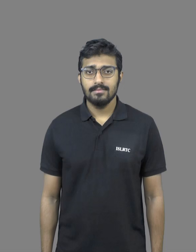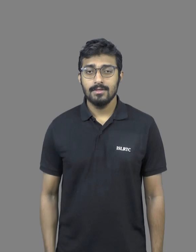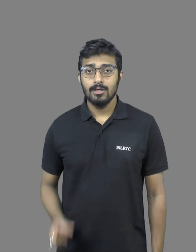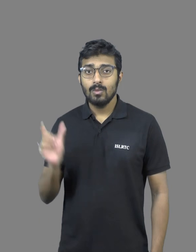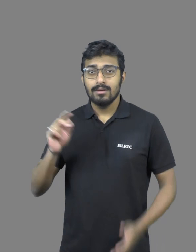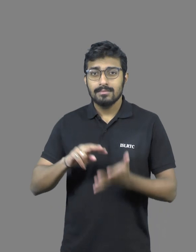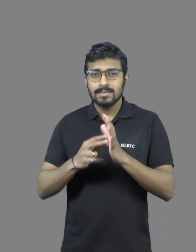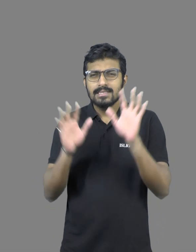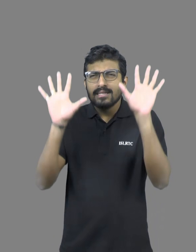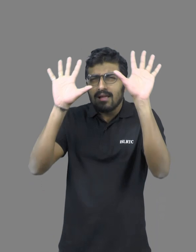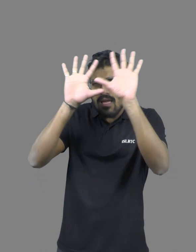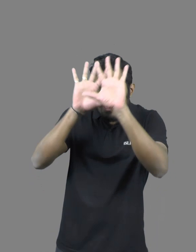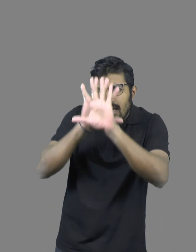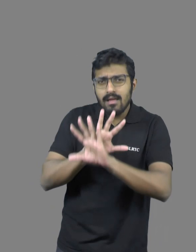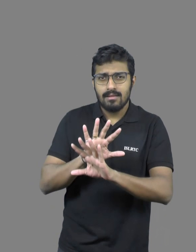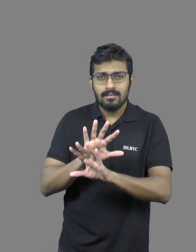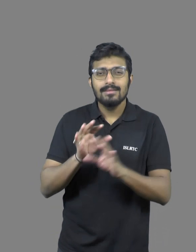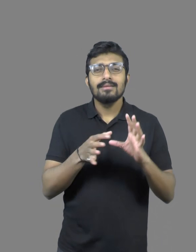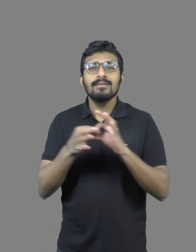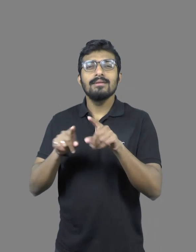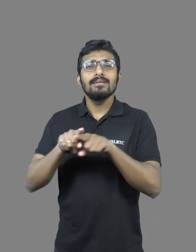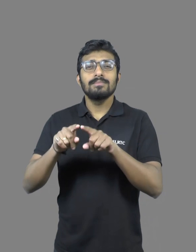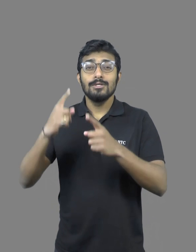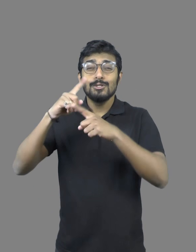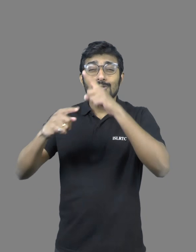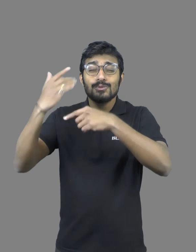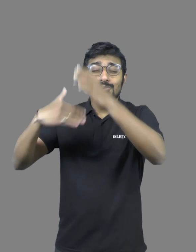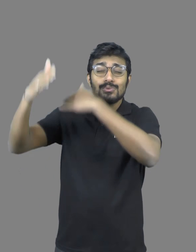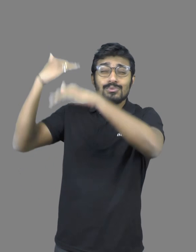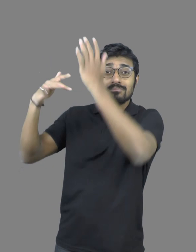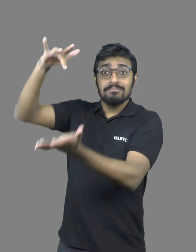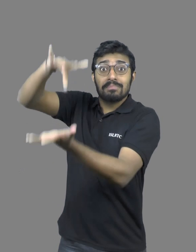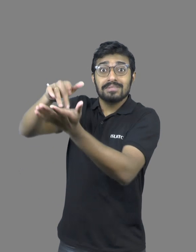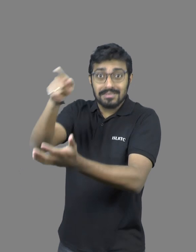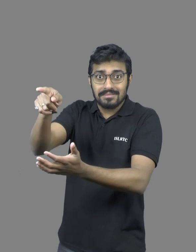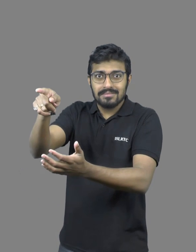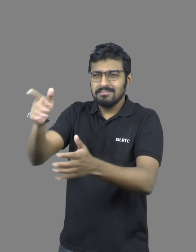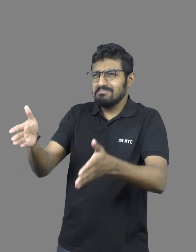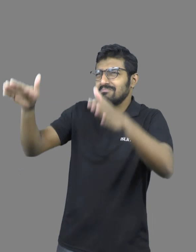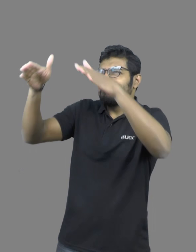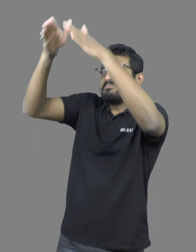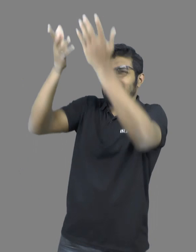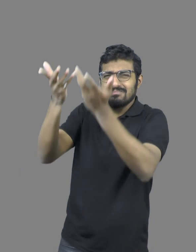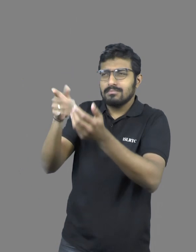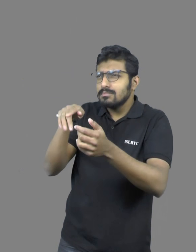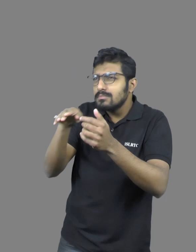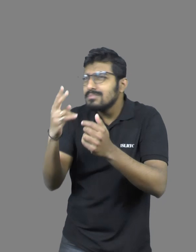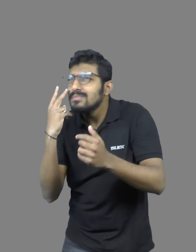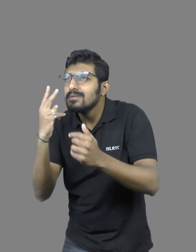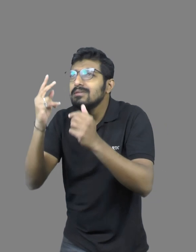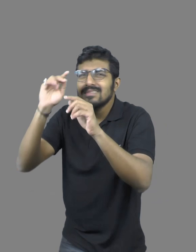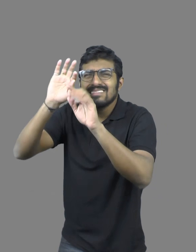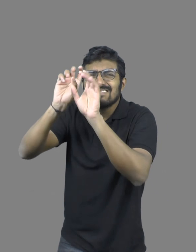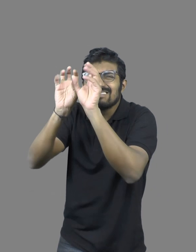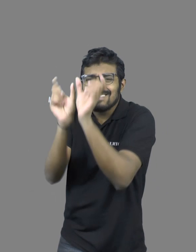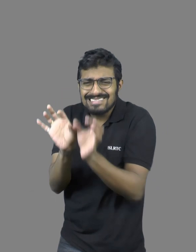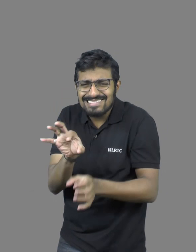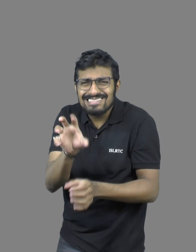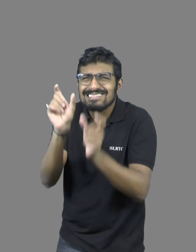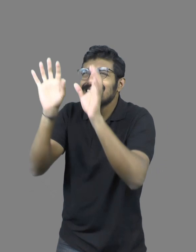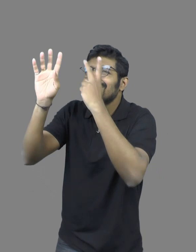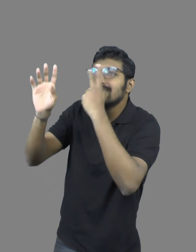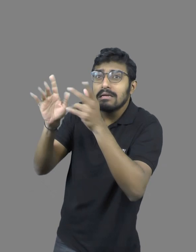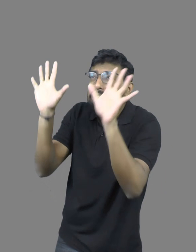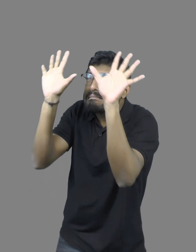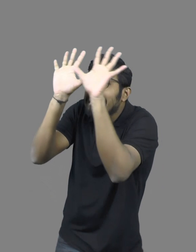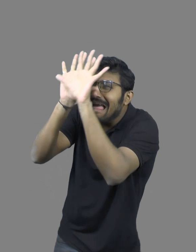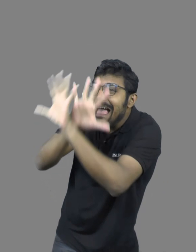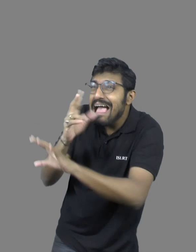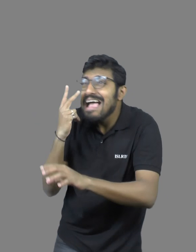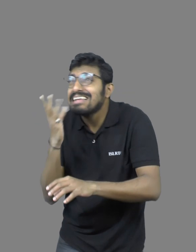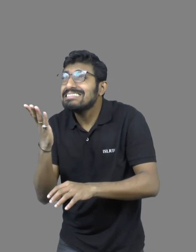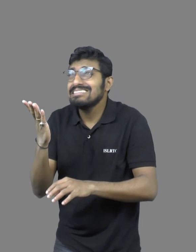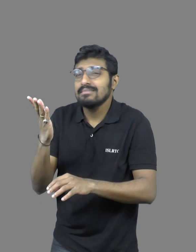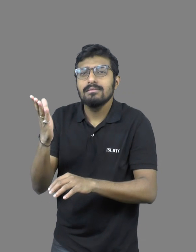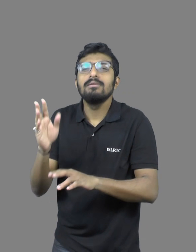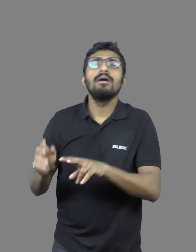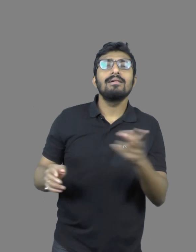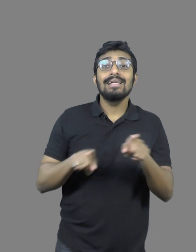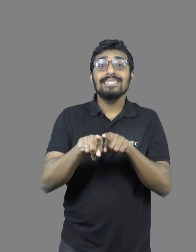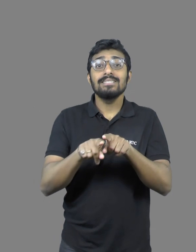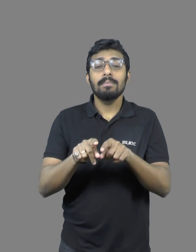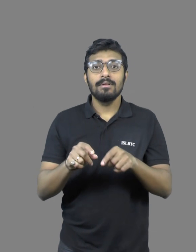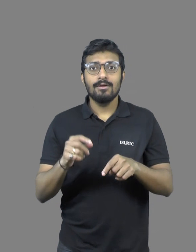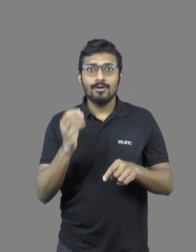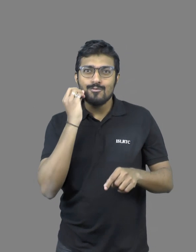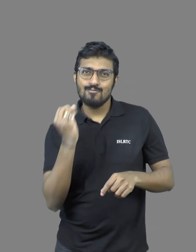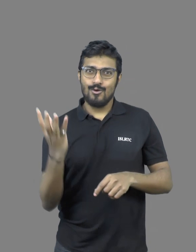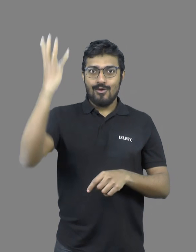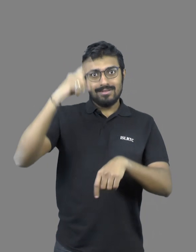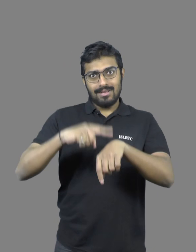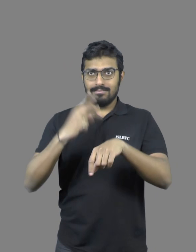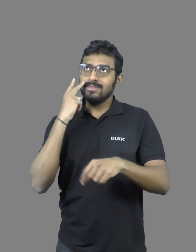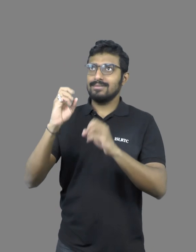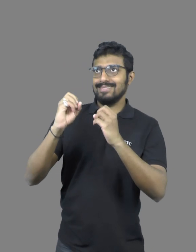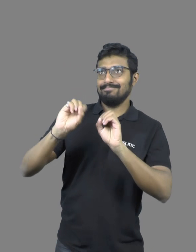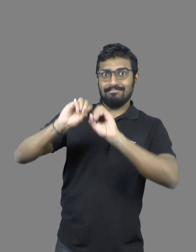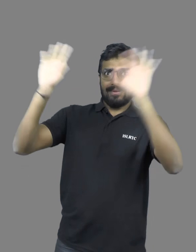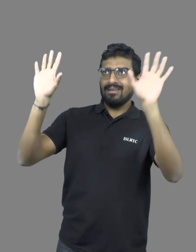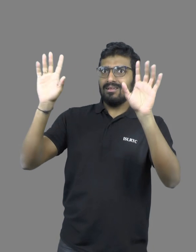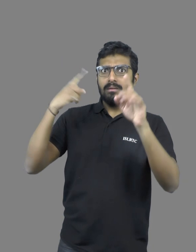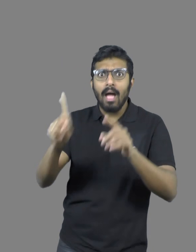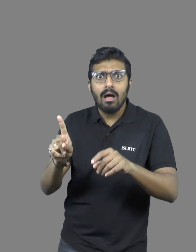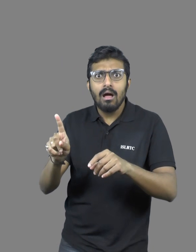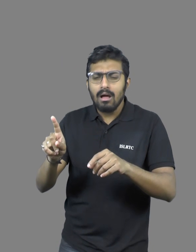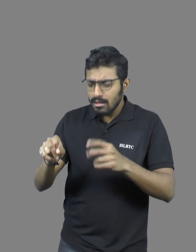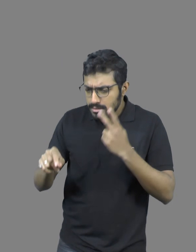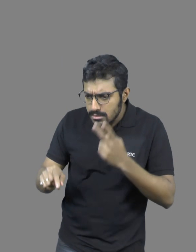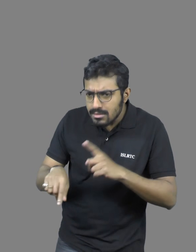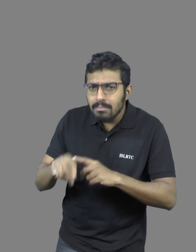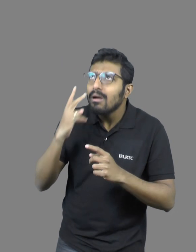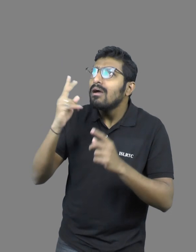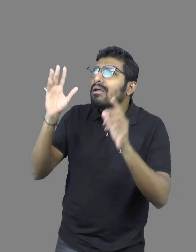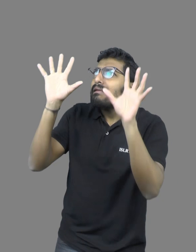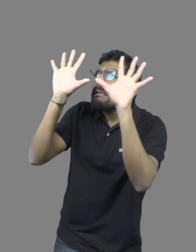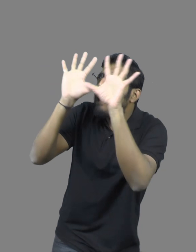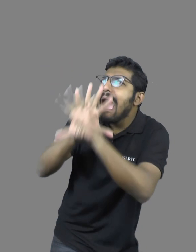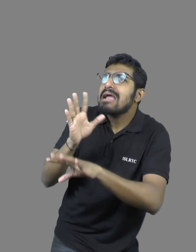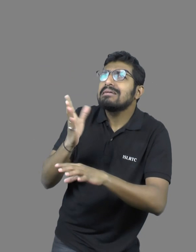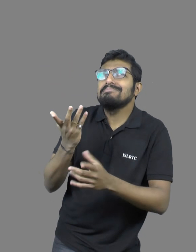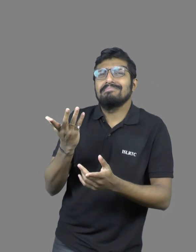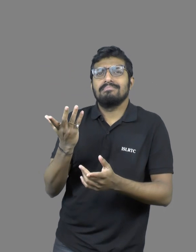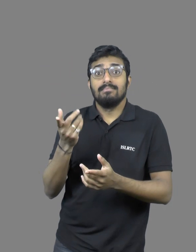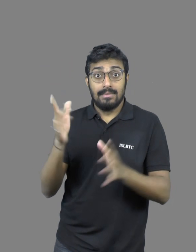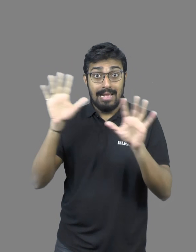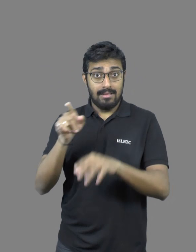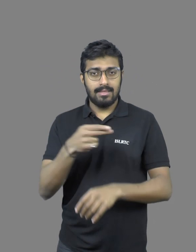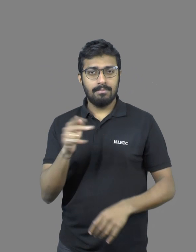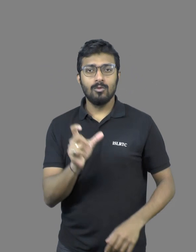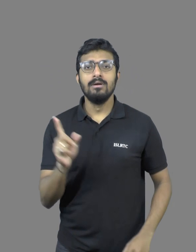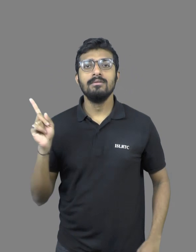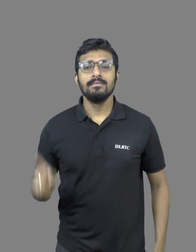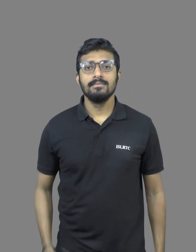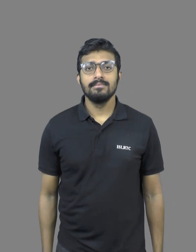Gloom